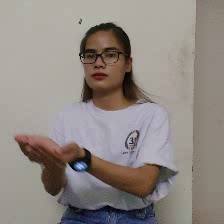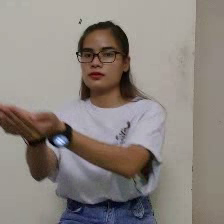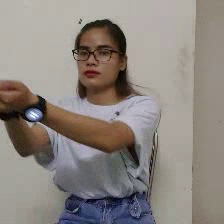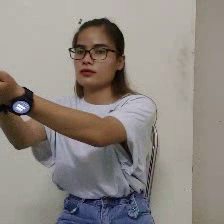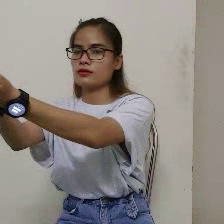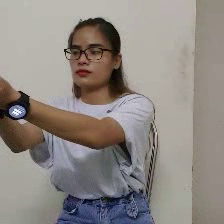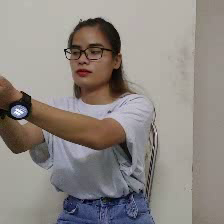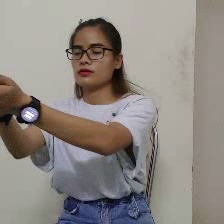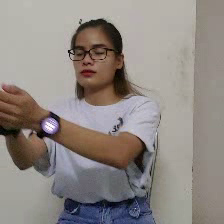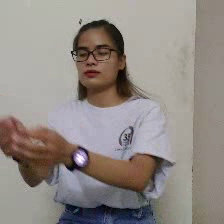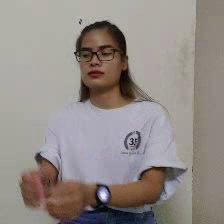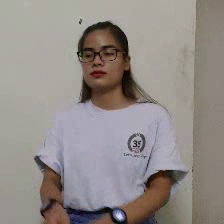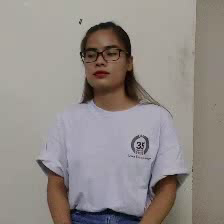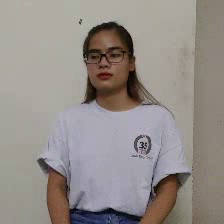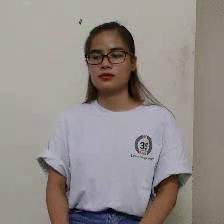Biếu tặng